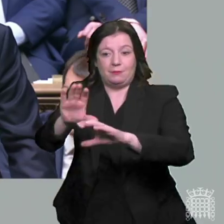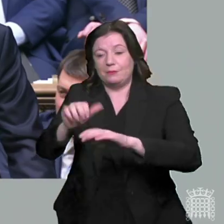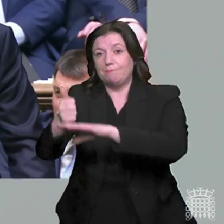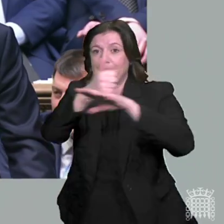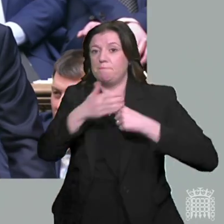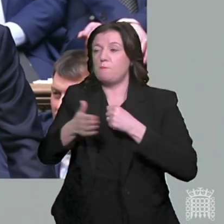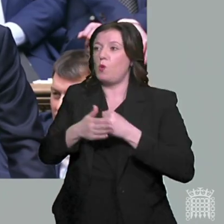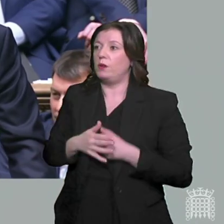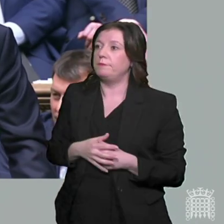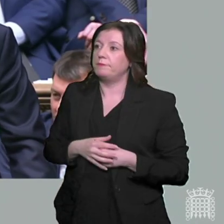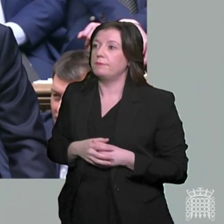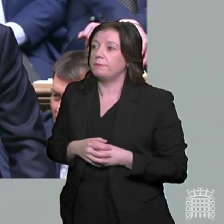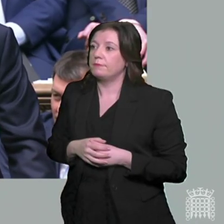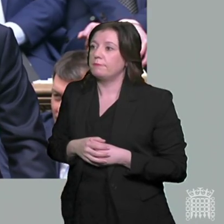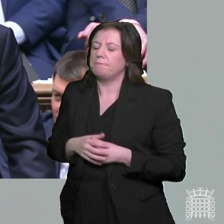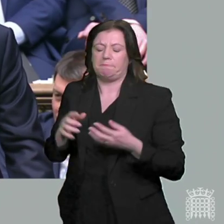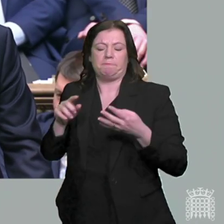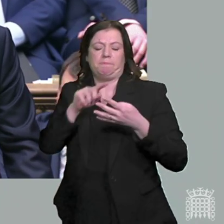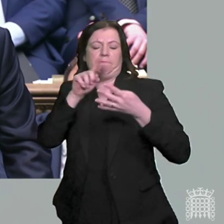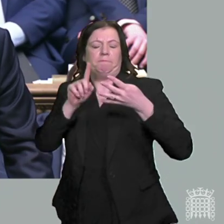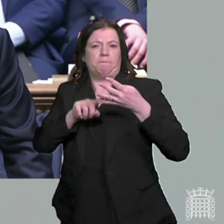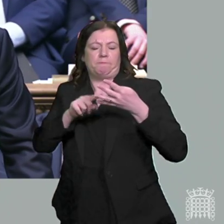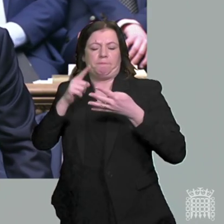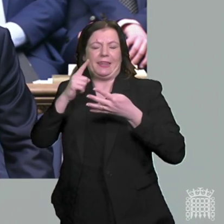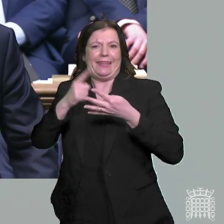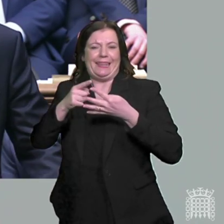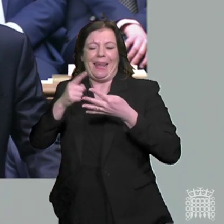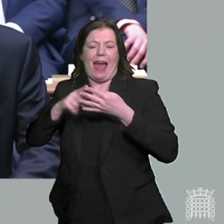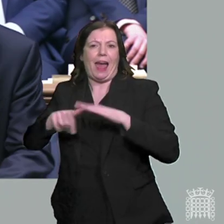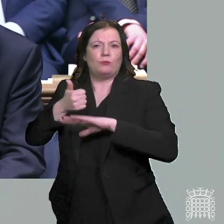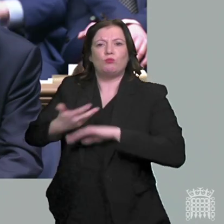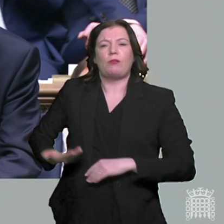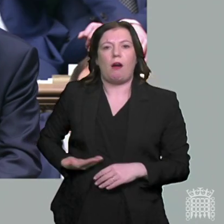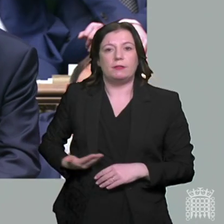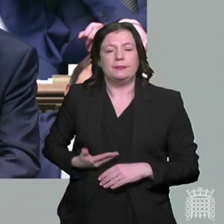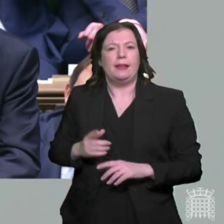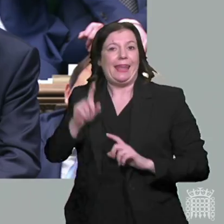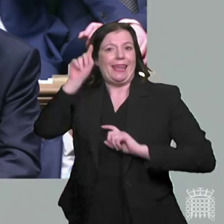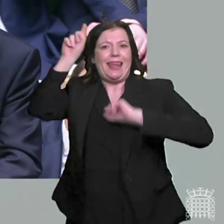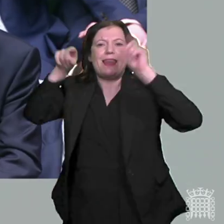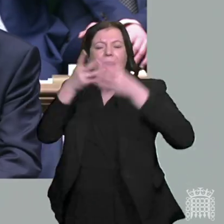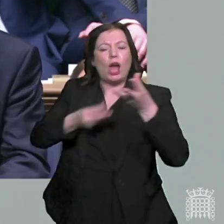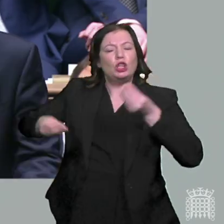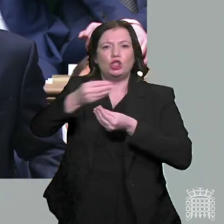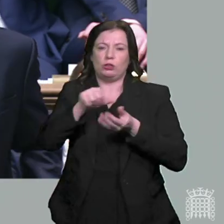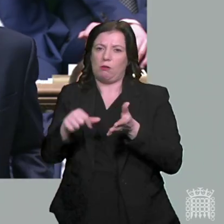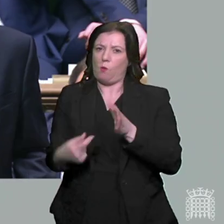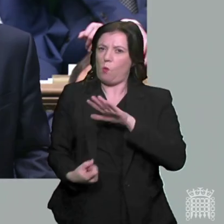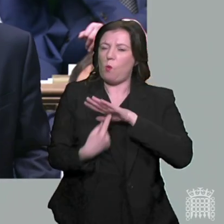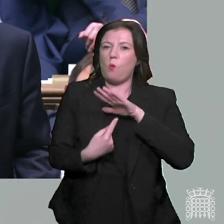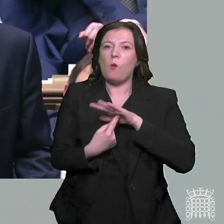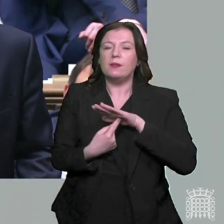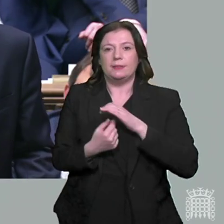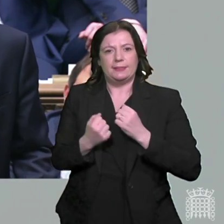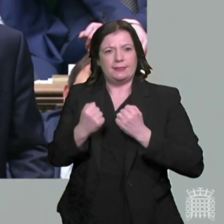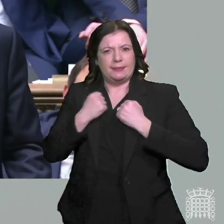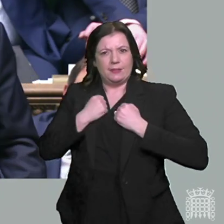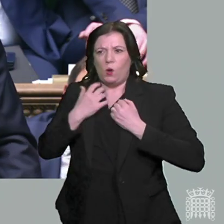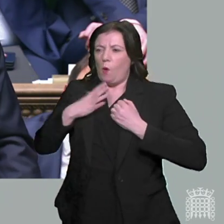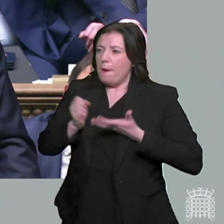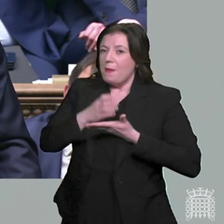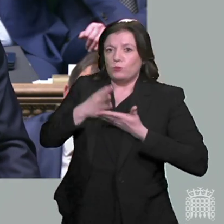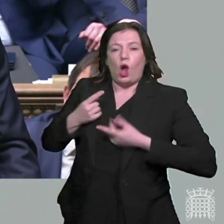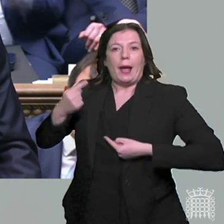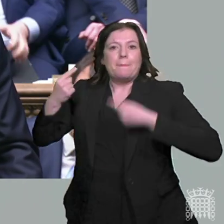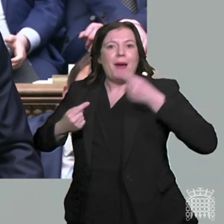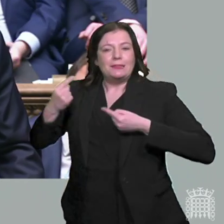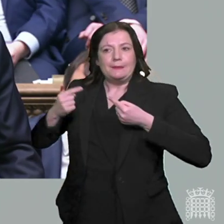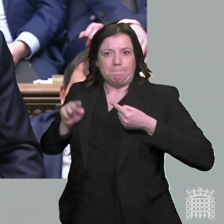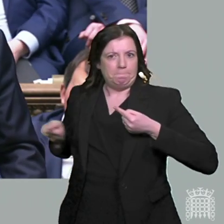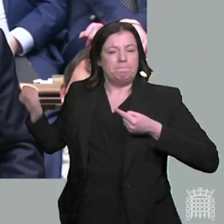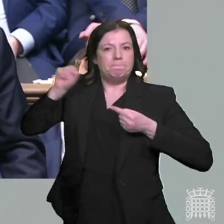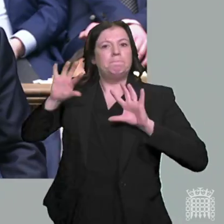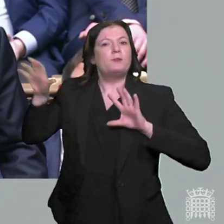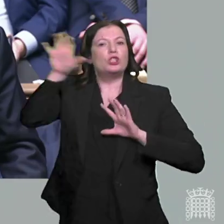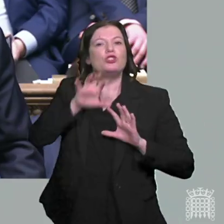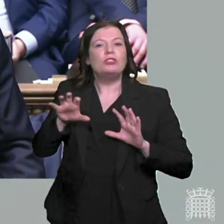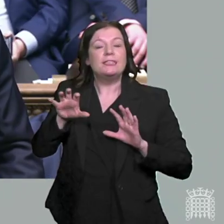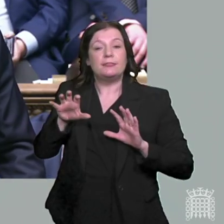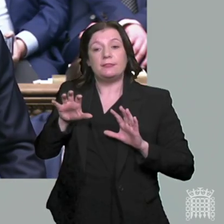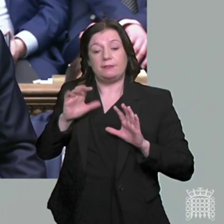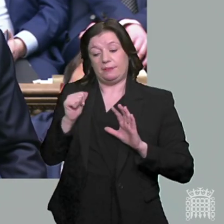Finally, under the E of enterprise, I come to our innovation economy: a central area of national competitive advantage for the United Kingdom.